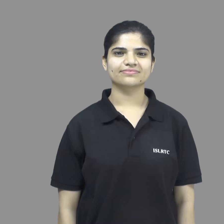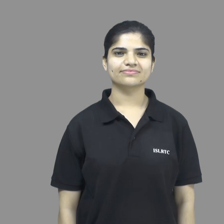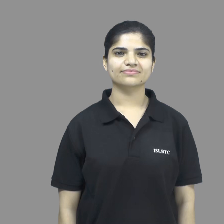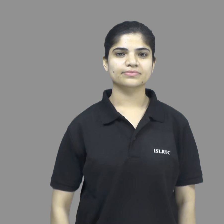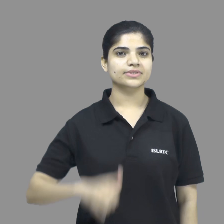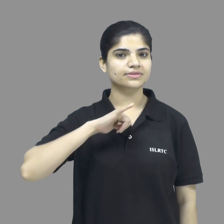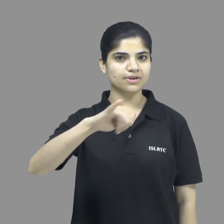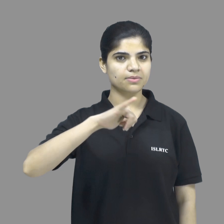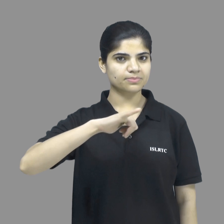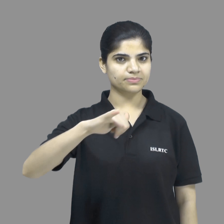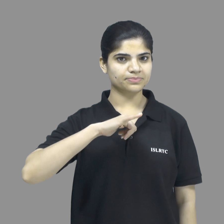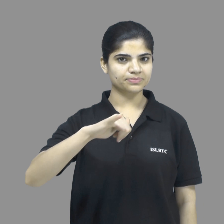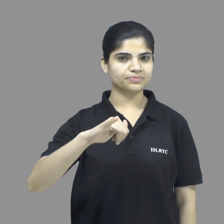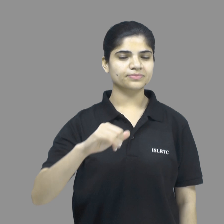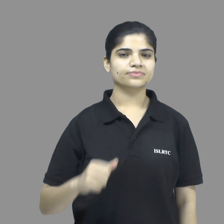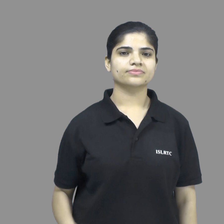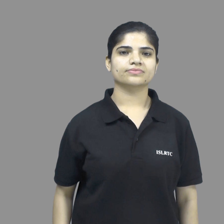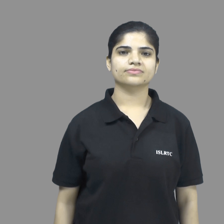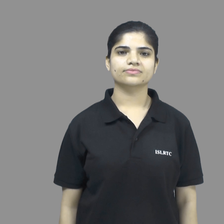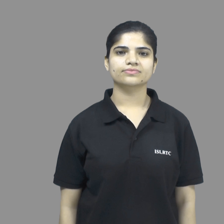Same